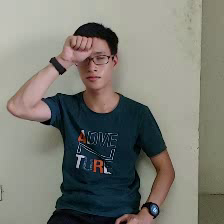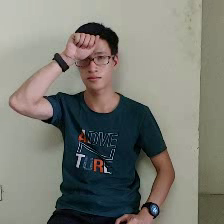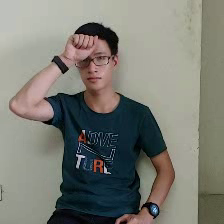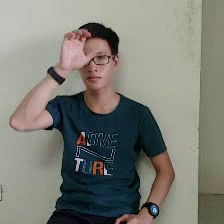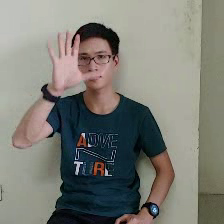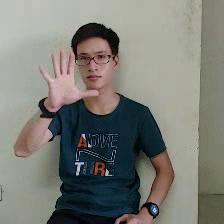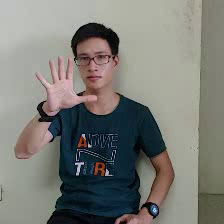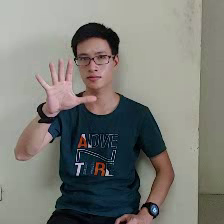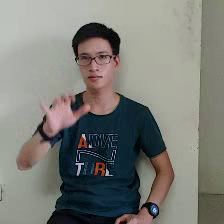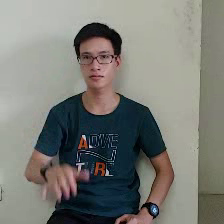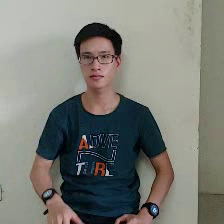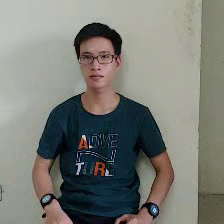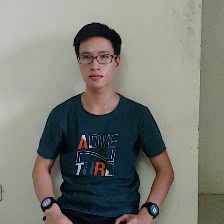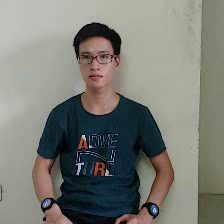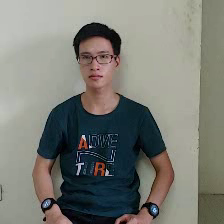Dạy dỗ